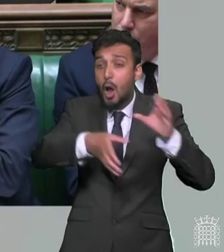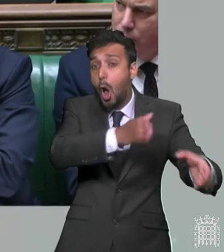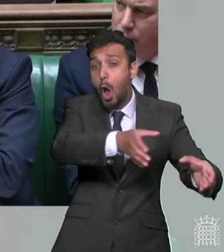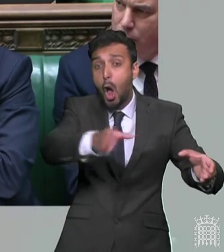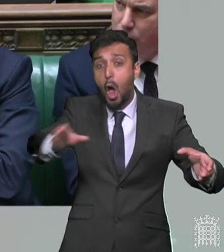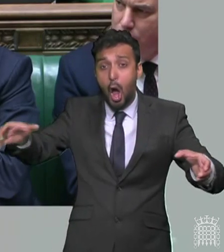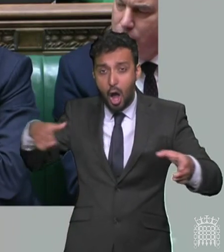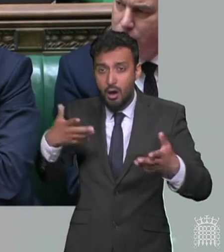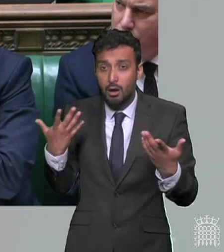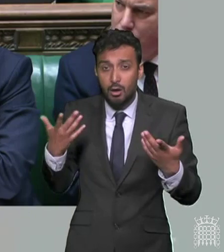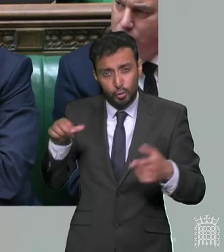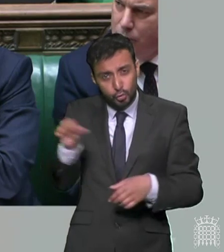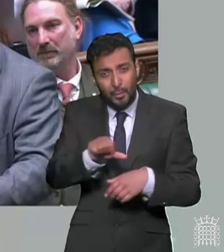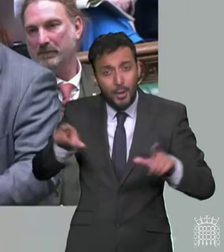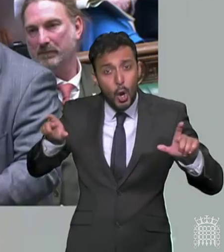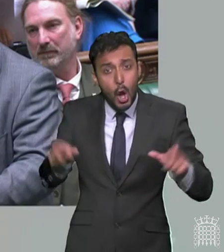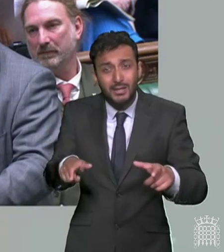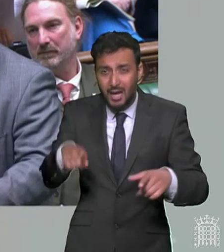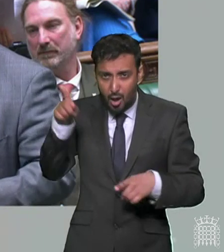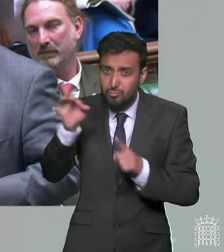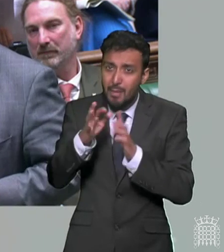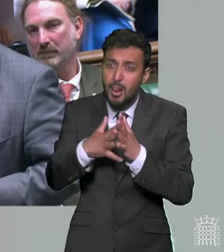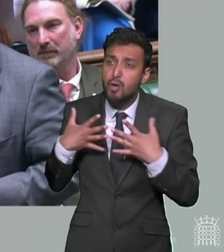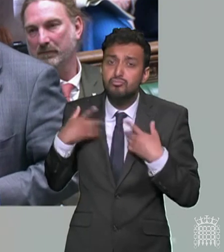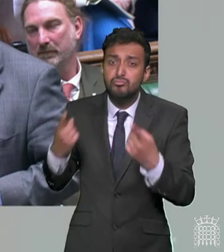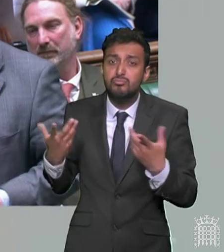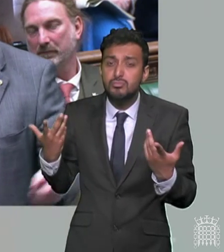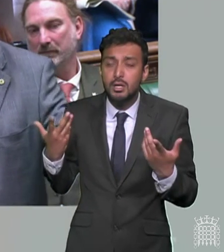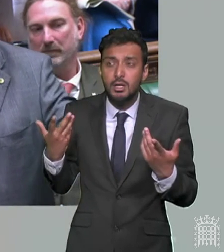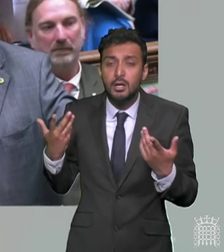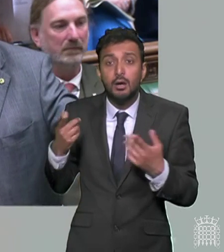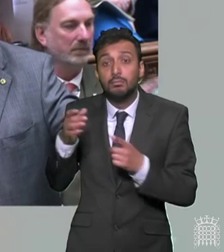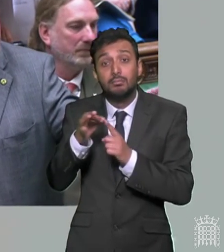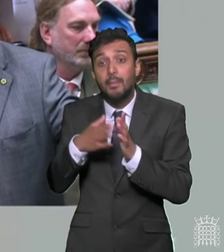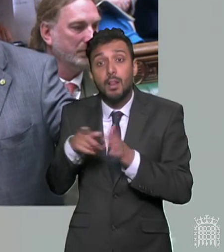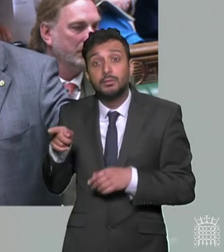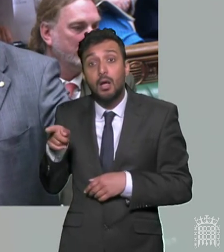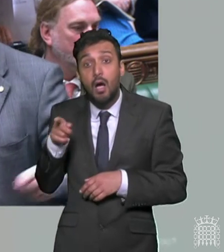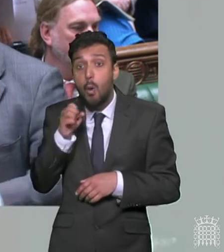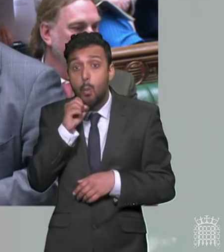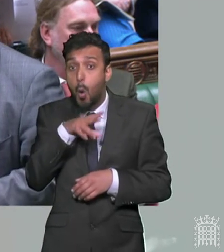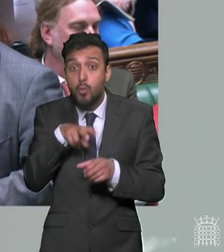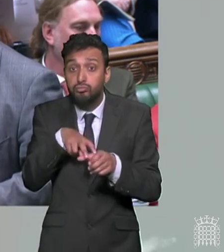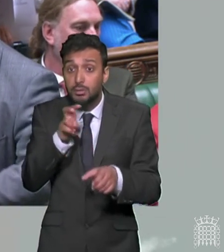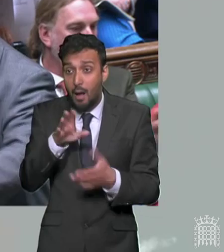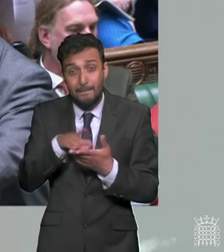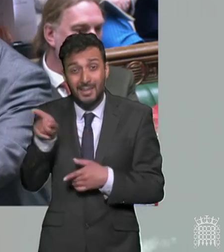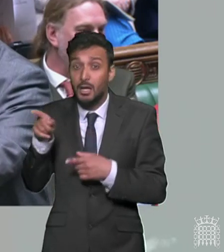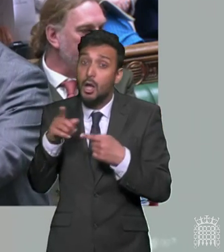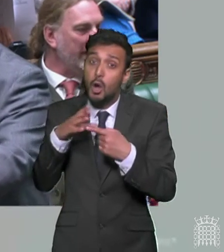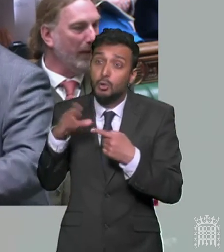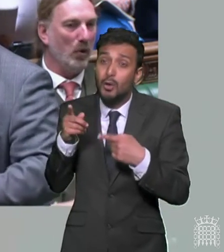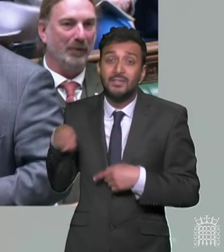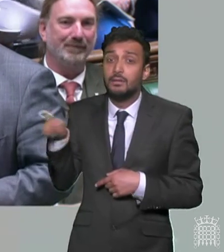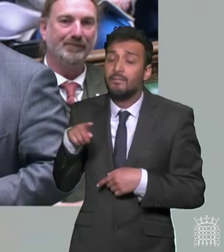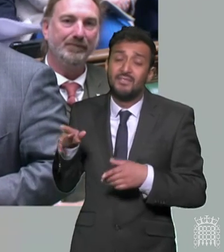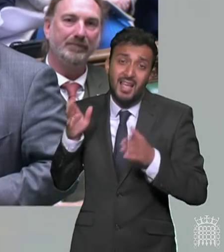If the Prime Minister will not accept that he must resign, those on the Tory Benches must act.